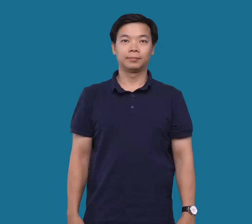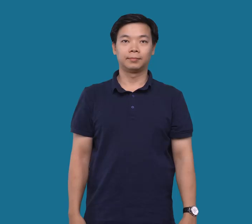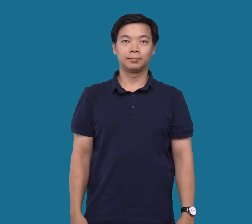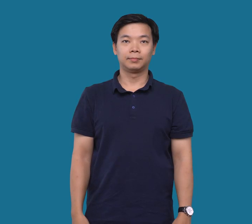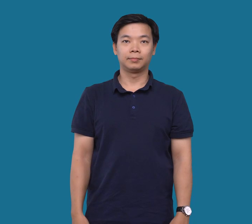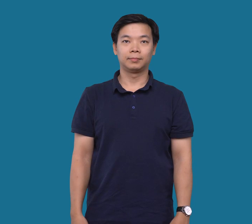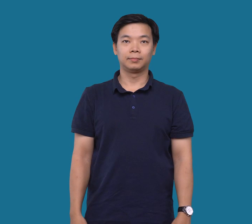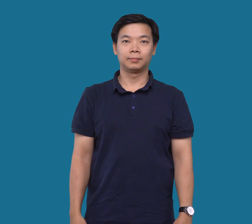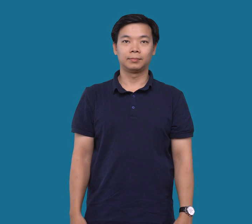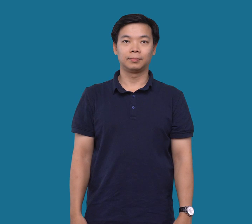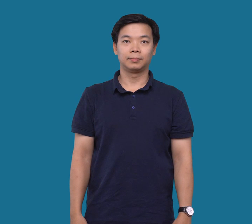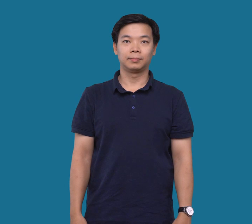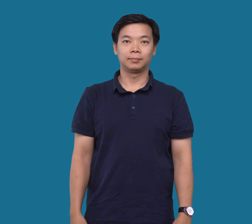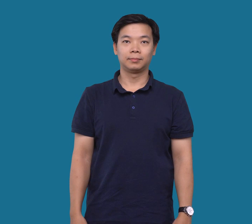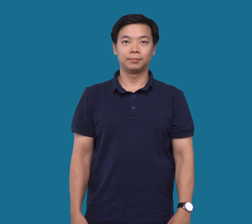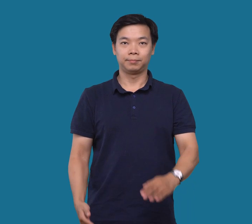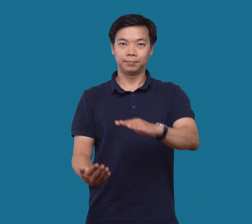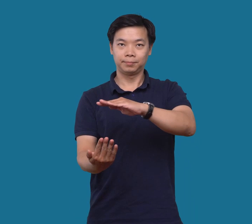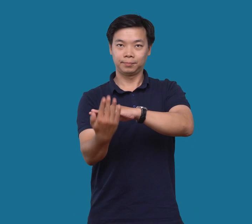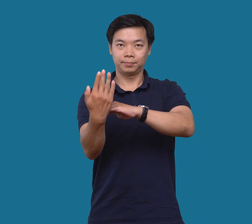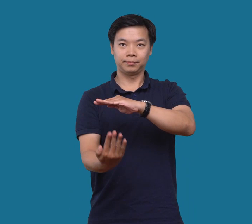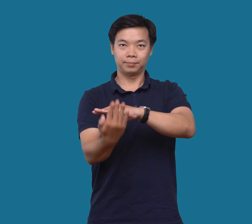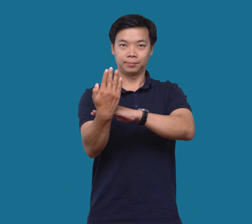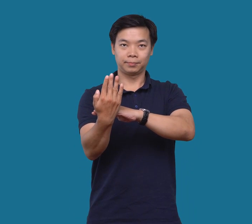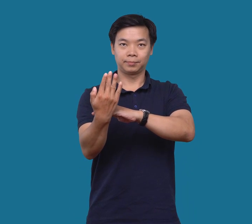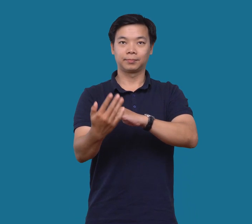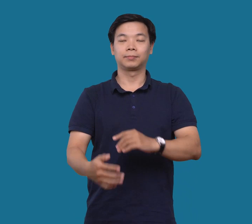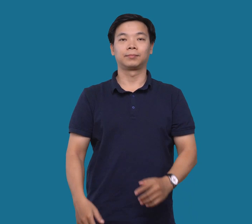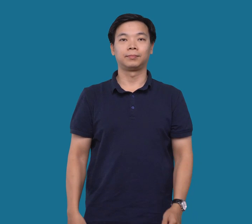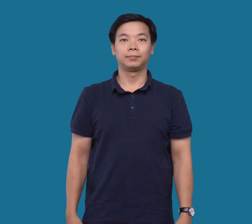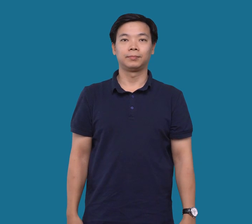máy in